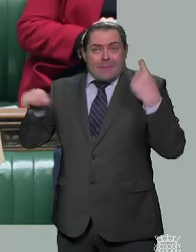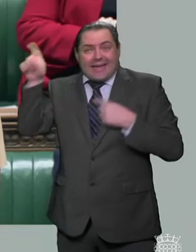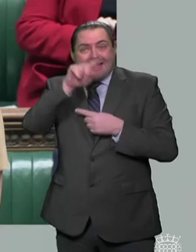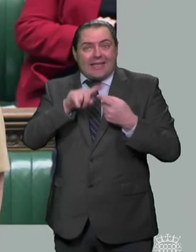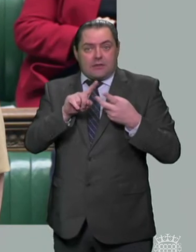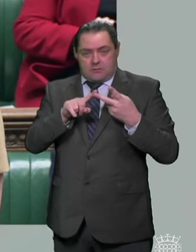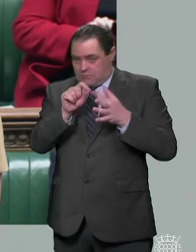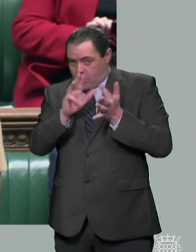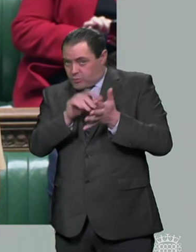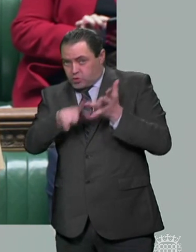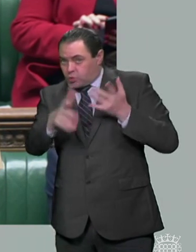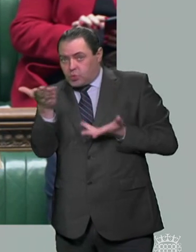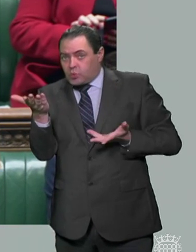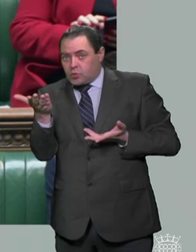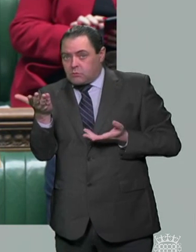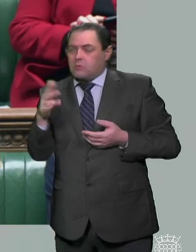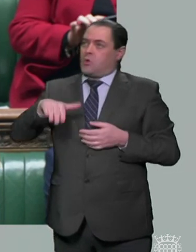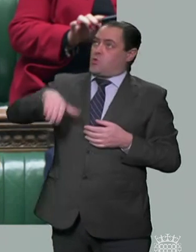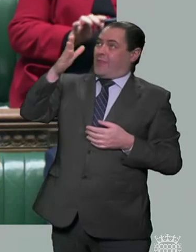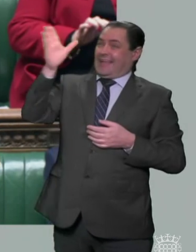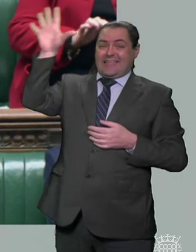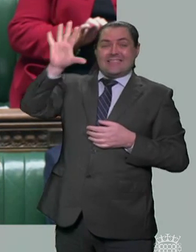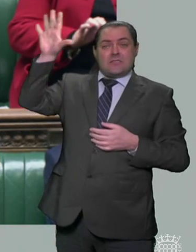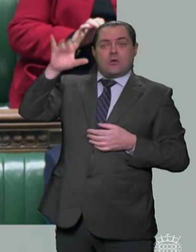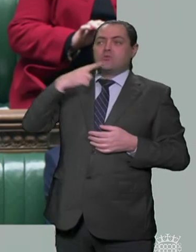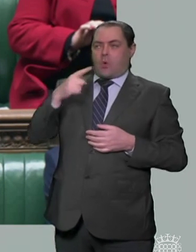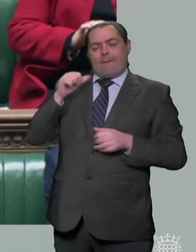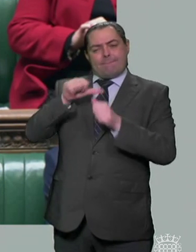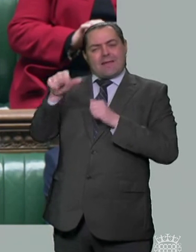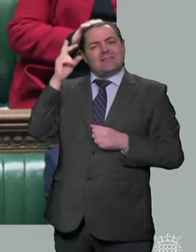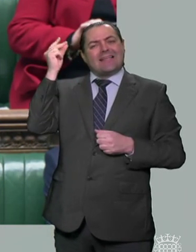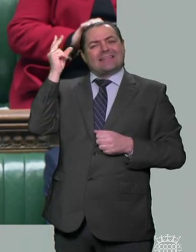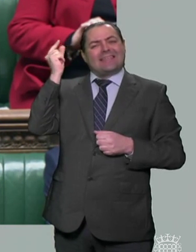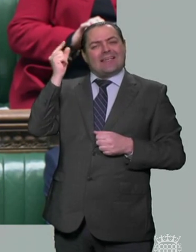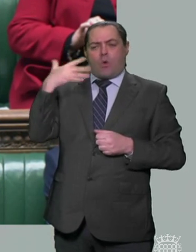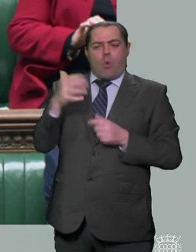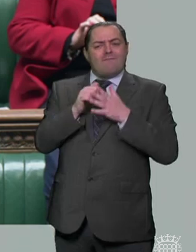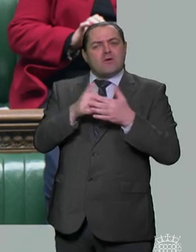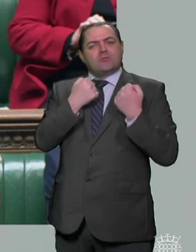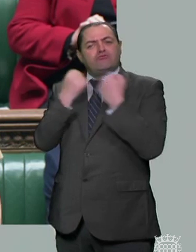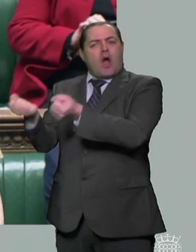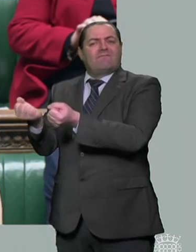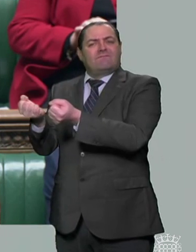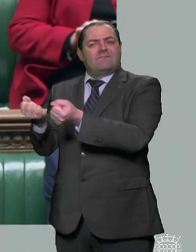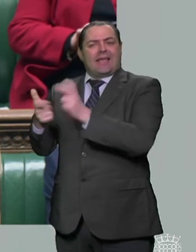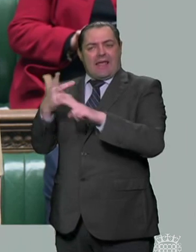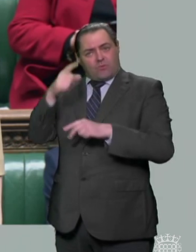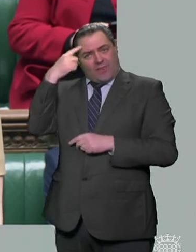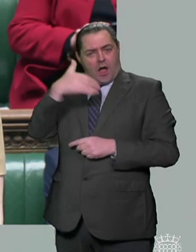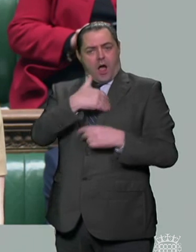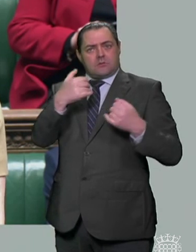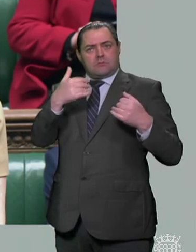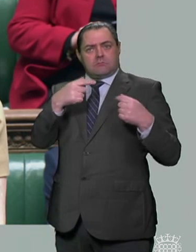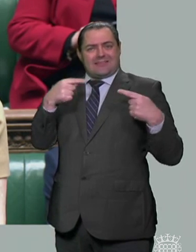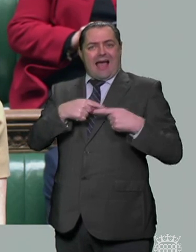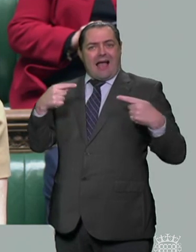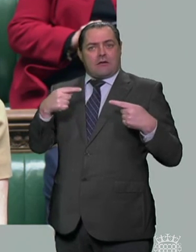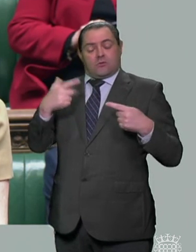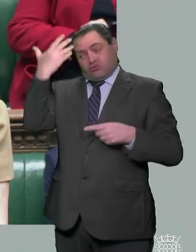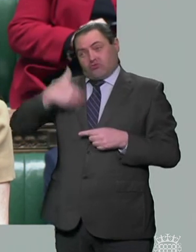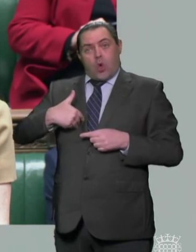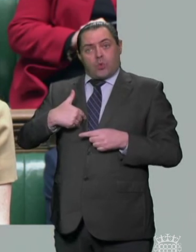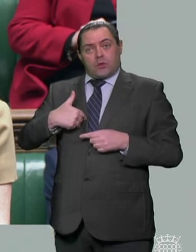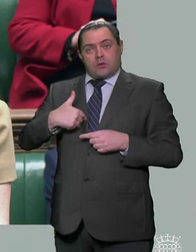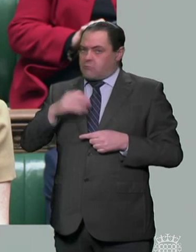People in the north-east are being told to call a cab or phone a friend if they are suffering a suspected heart attack or stroke.